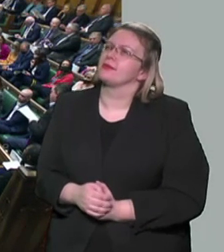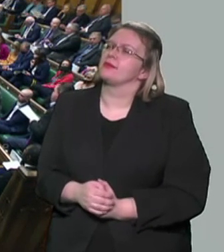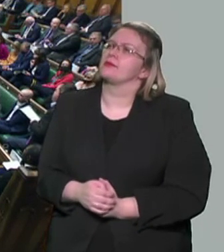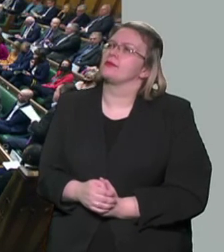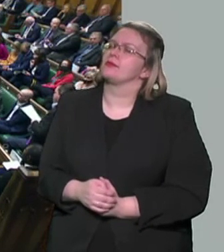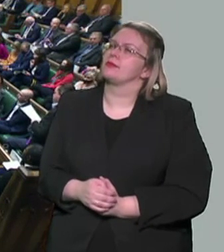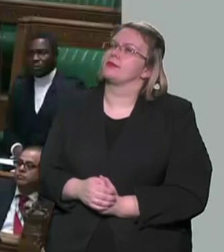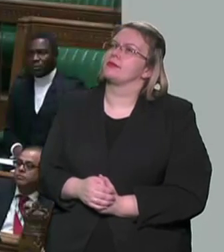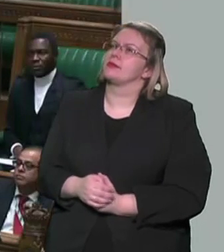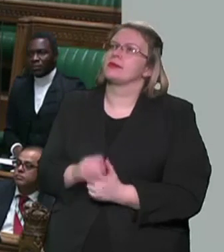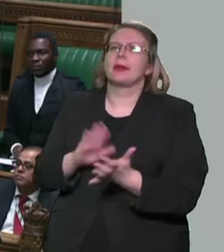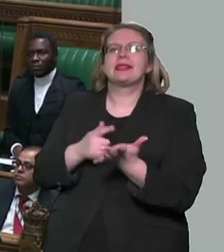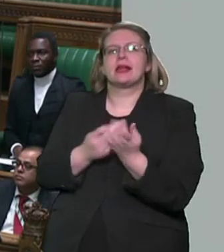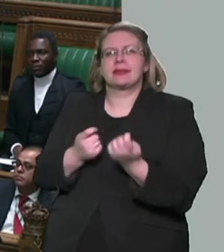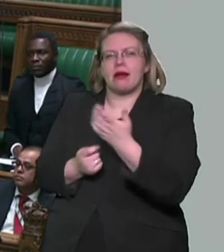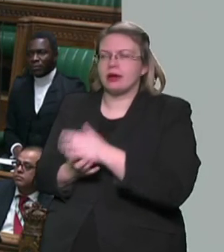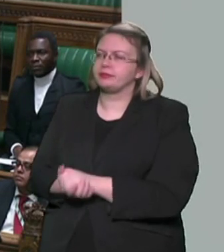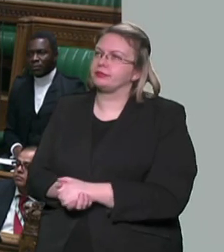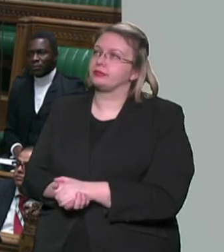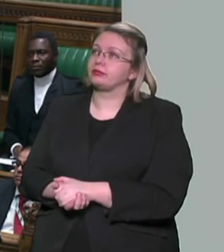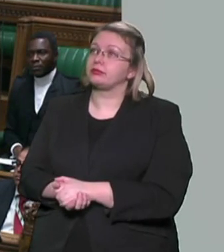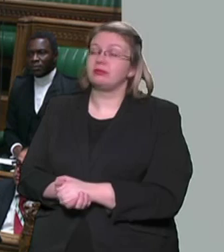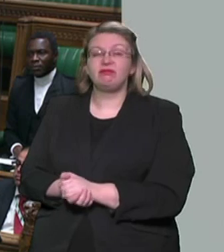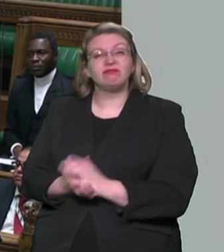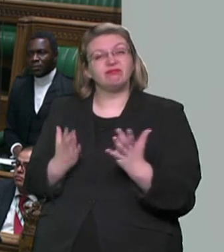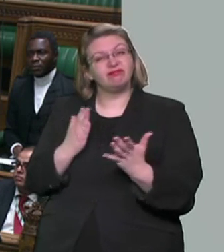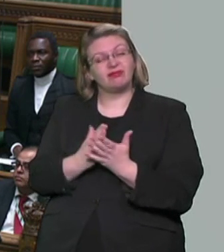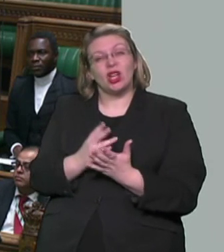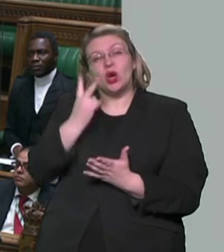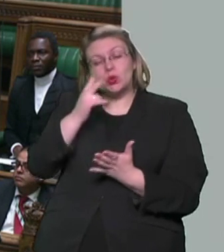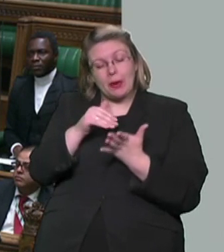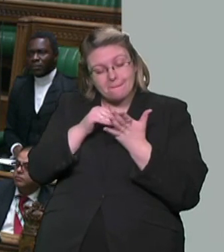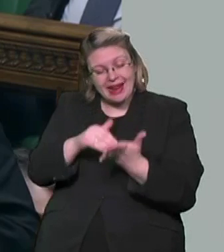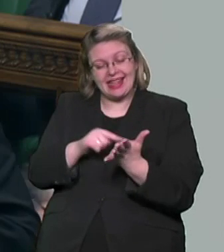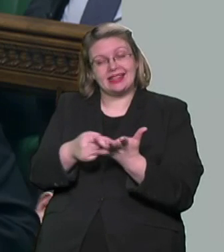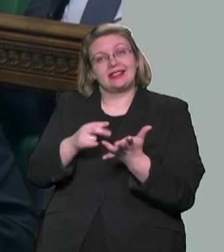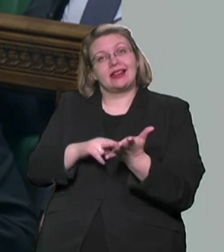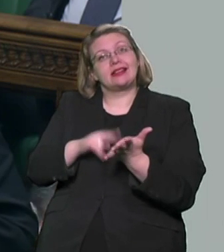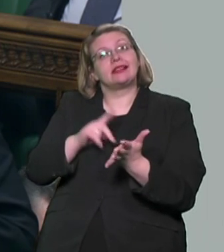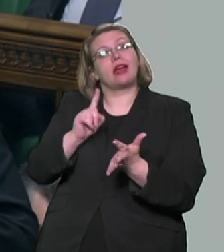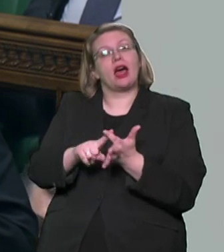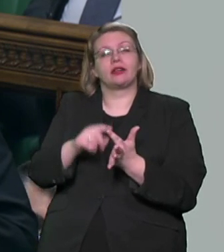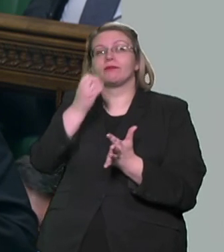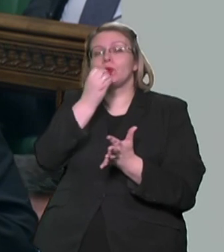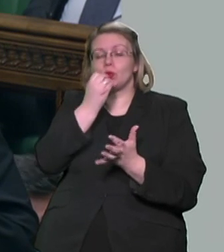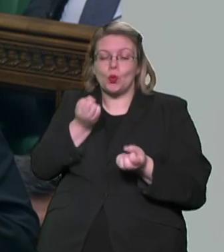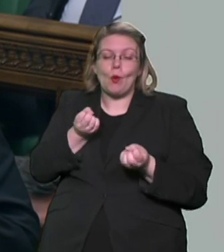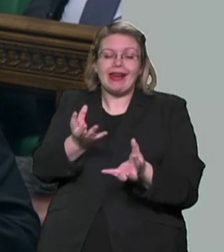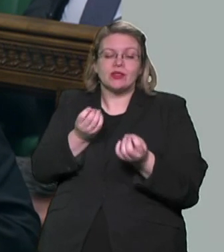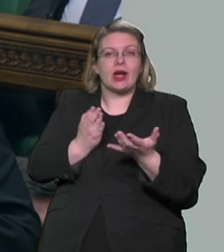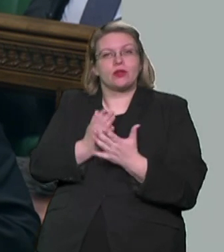Over 2 million tonnes of edible food is wasted on farms and in factories every year.